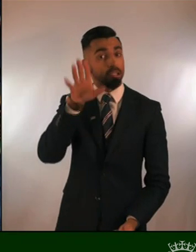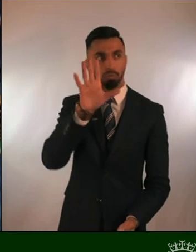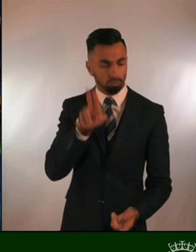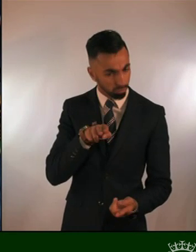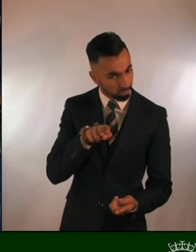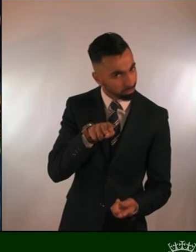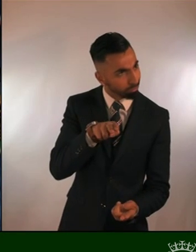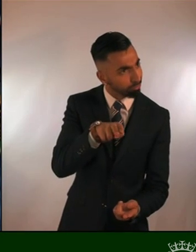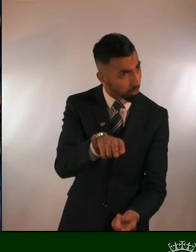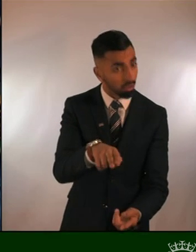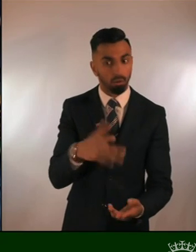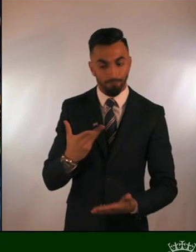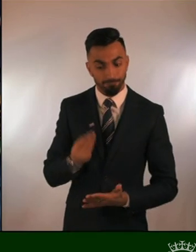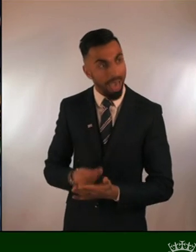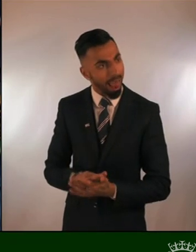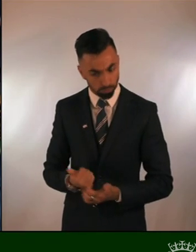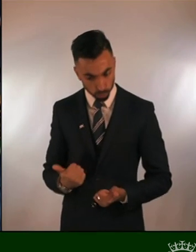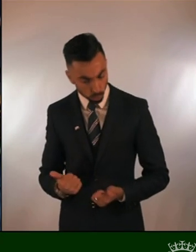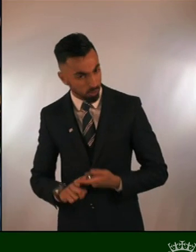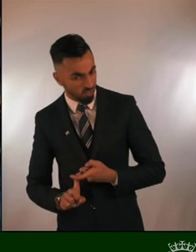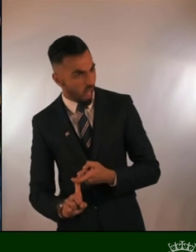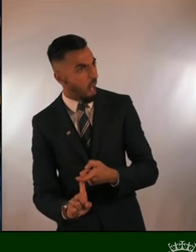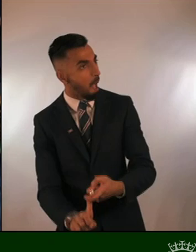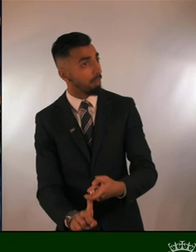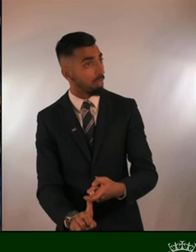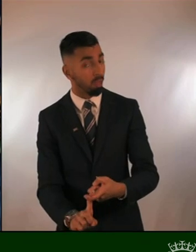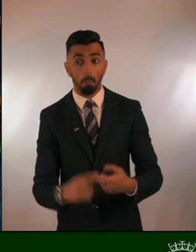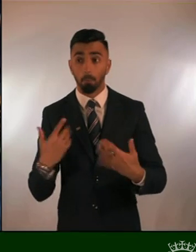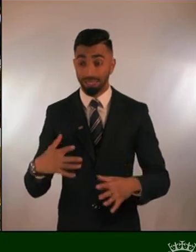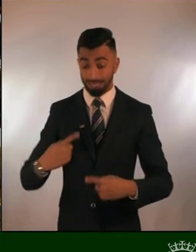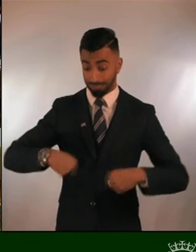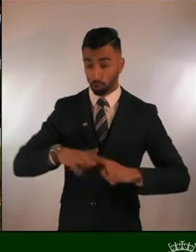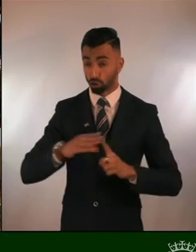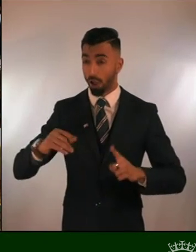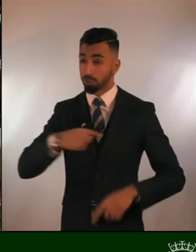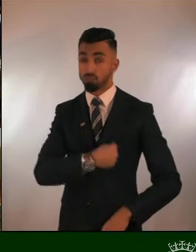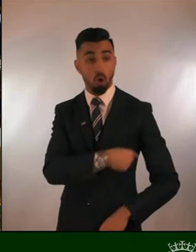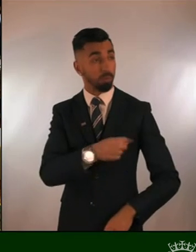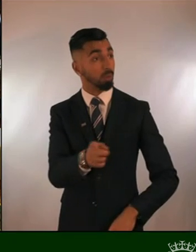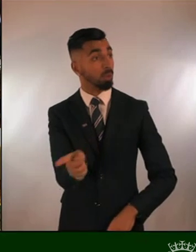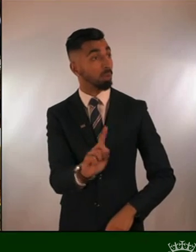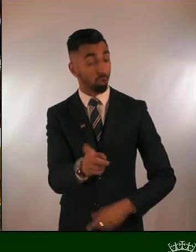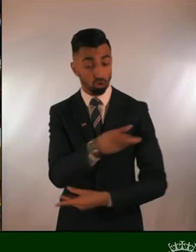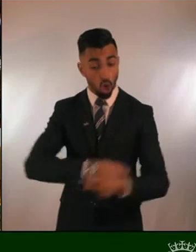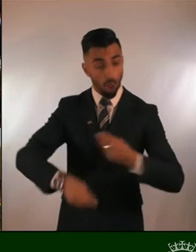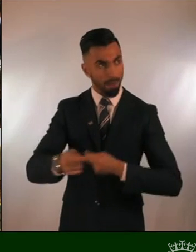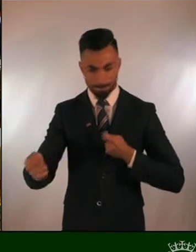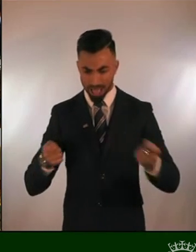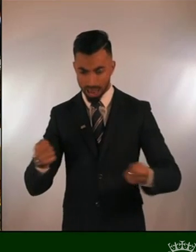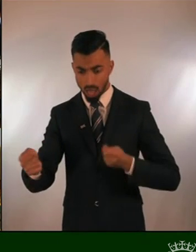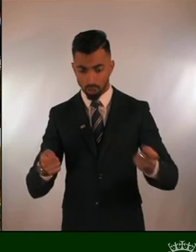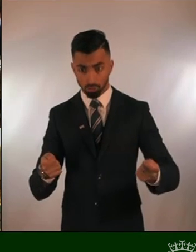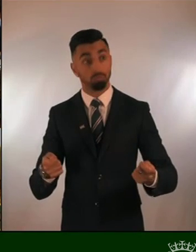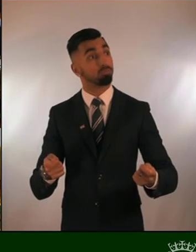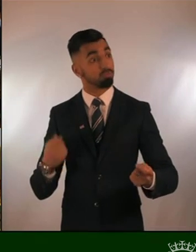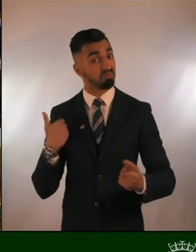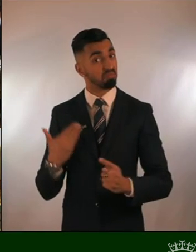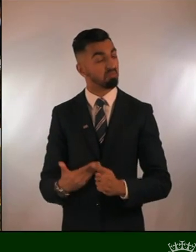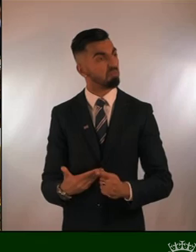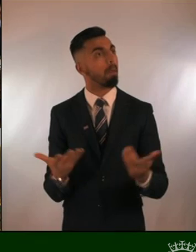We promised to manage our economy responsibly, and we are getting it done.